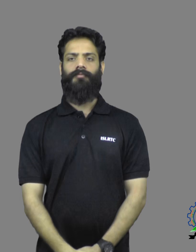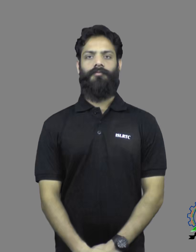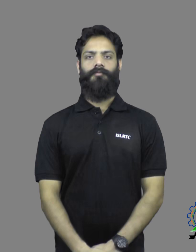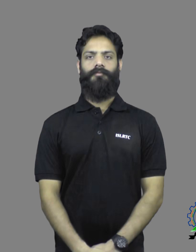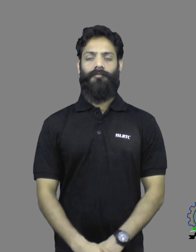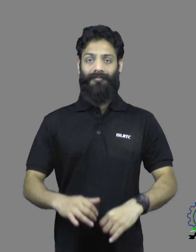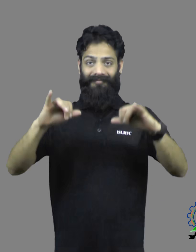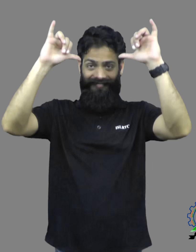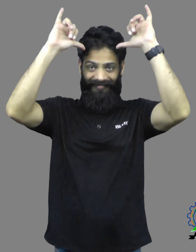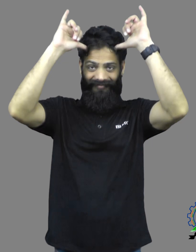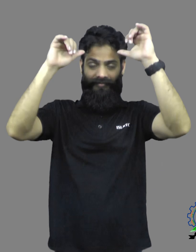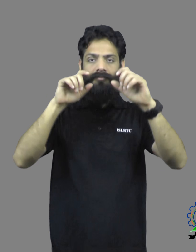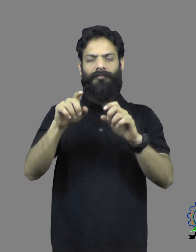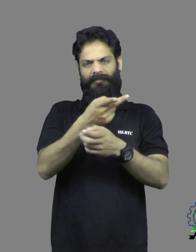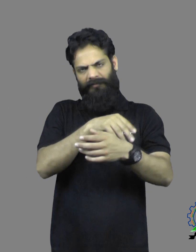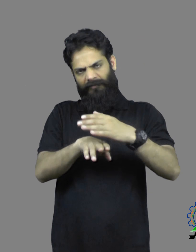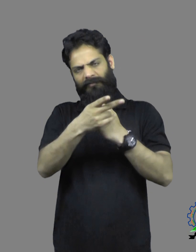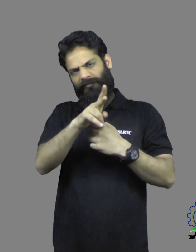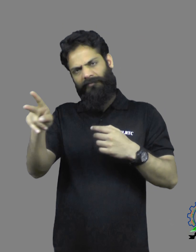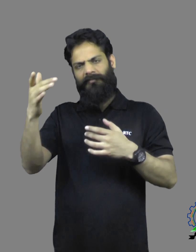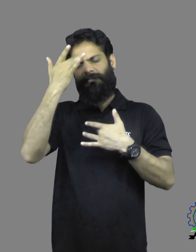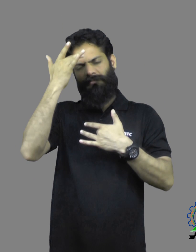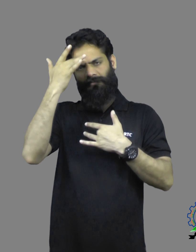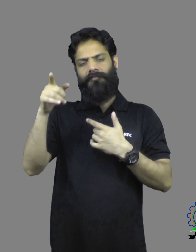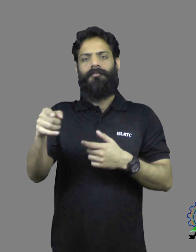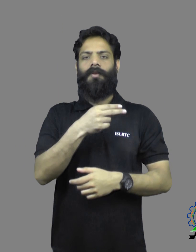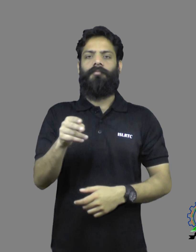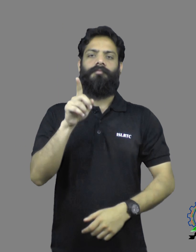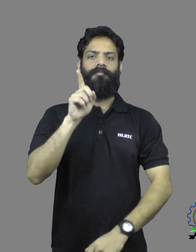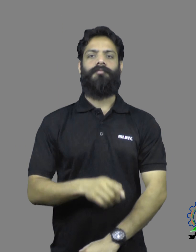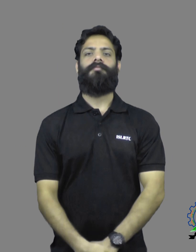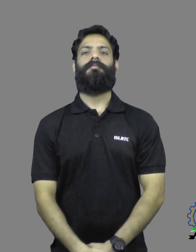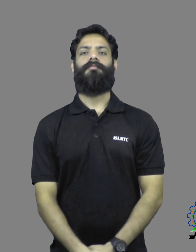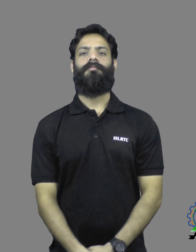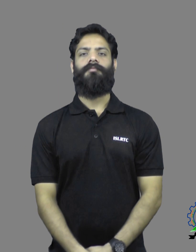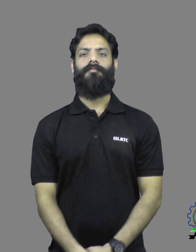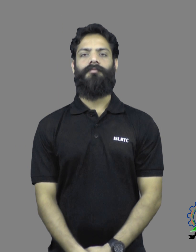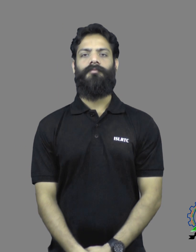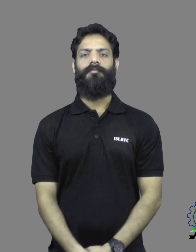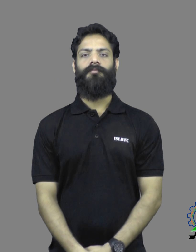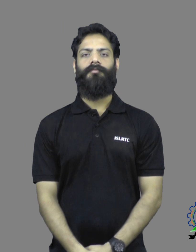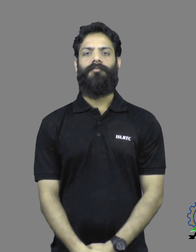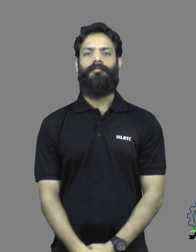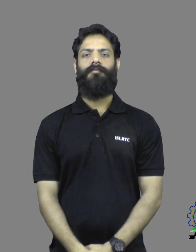Diseases of Animals